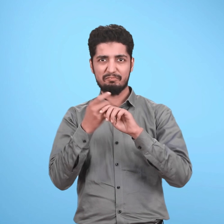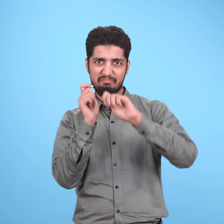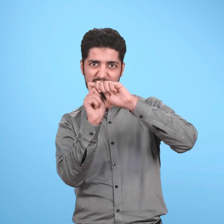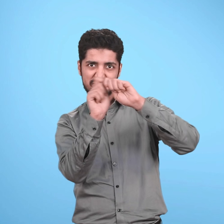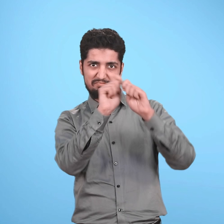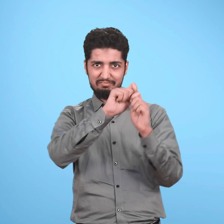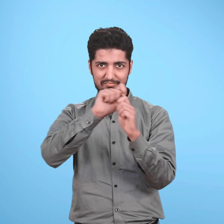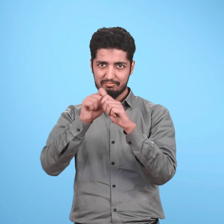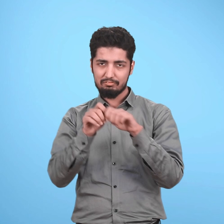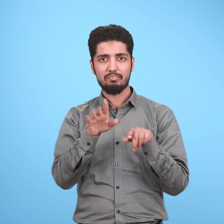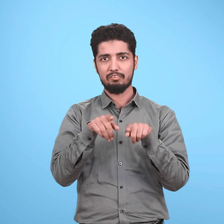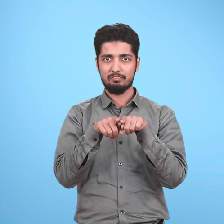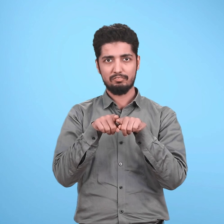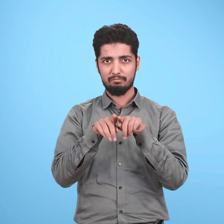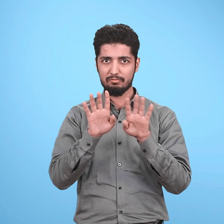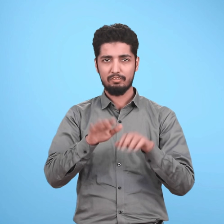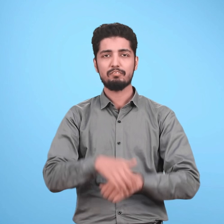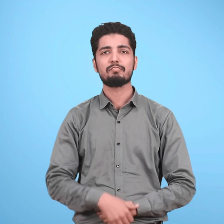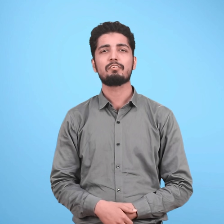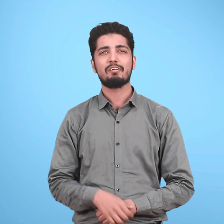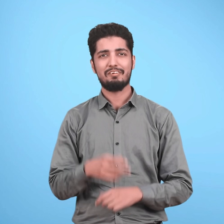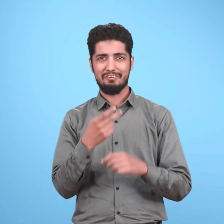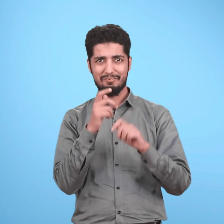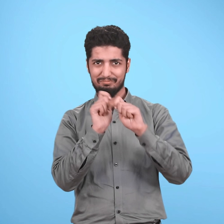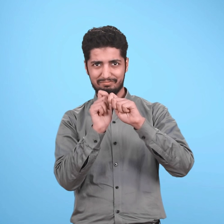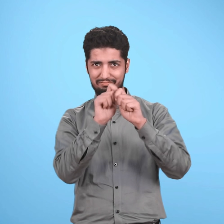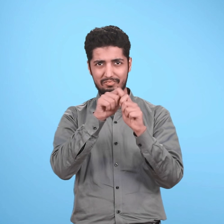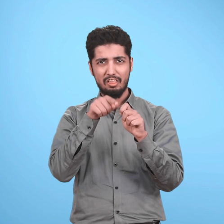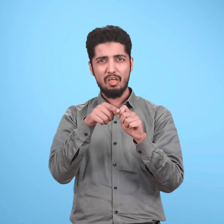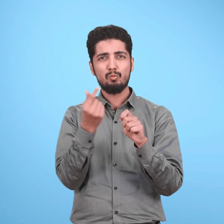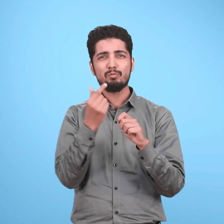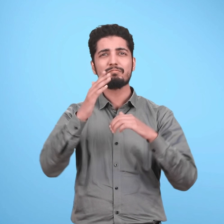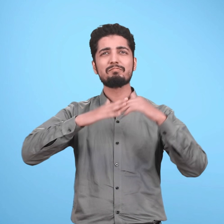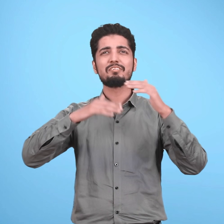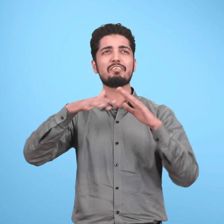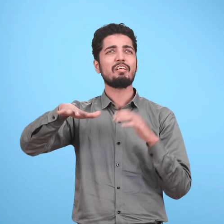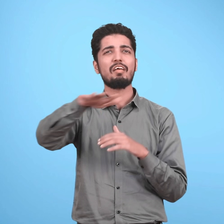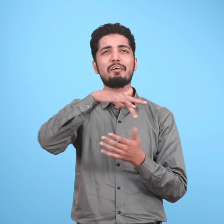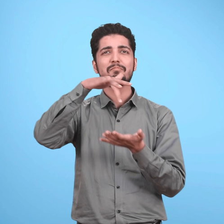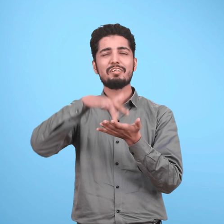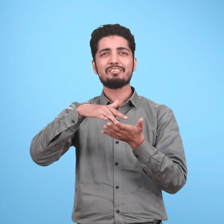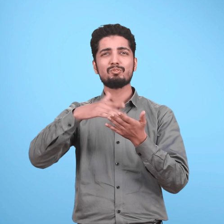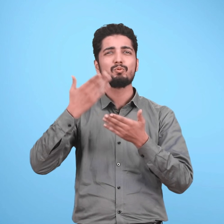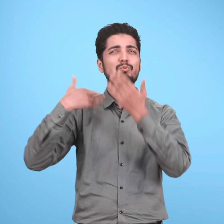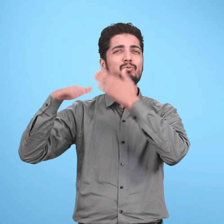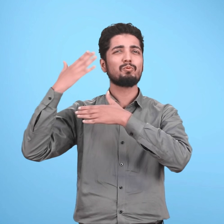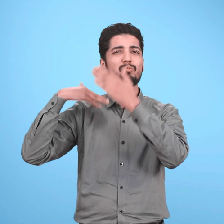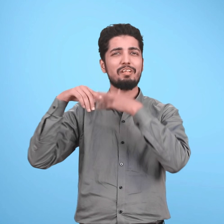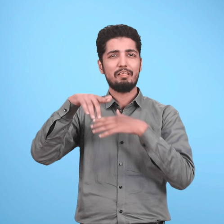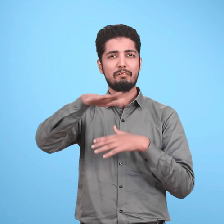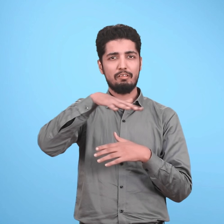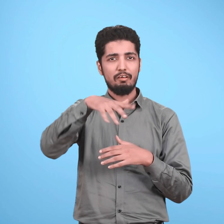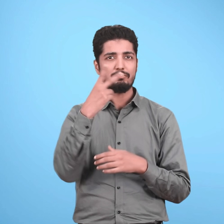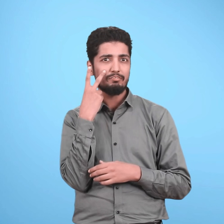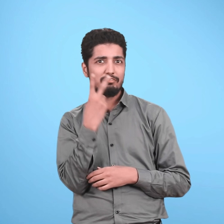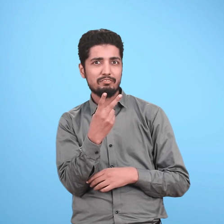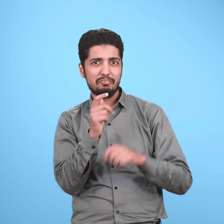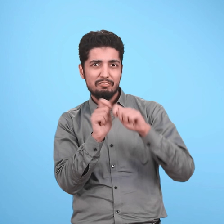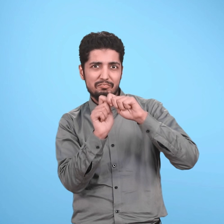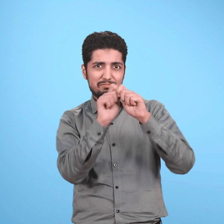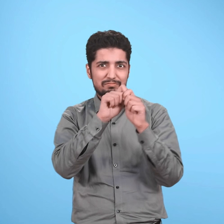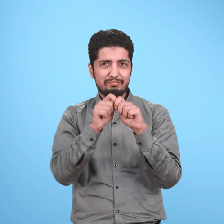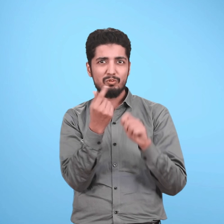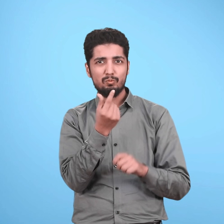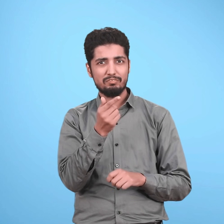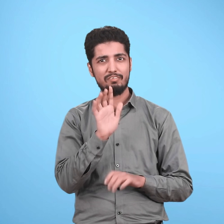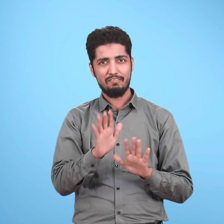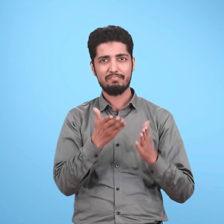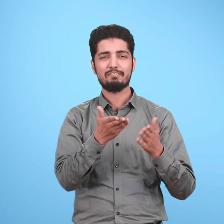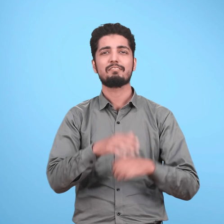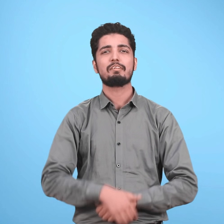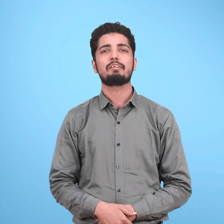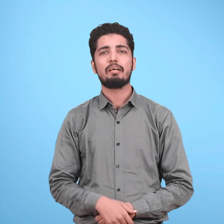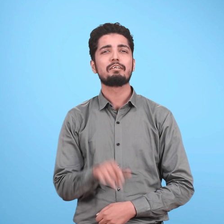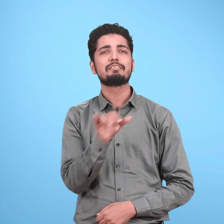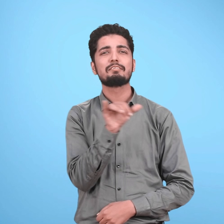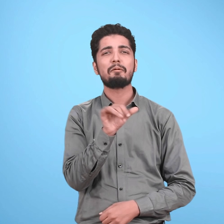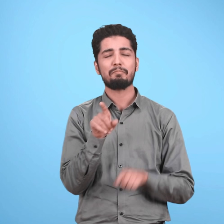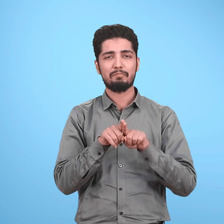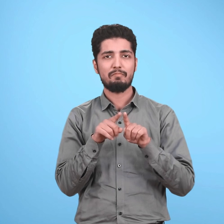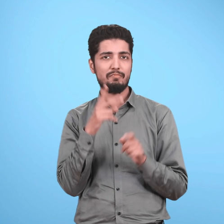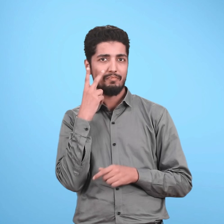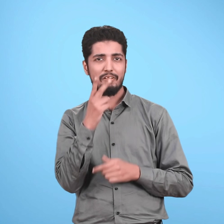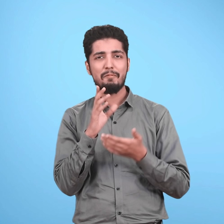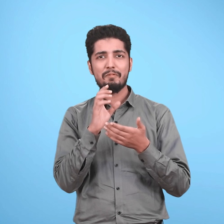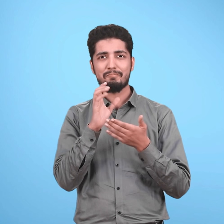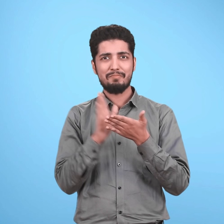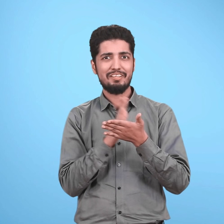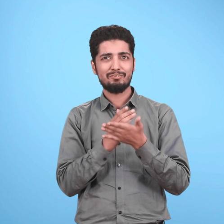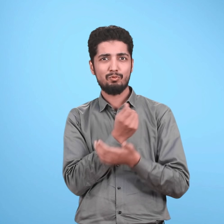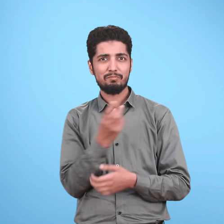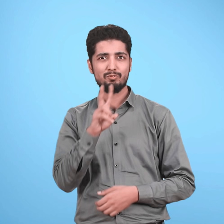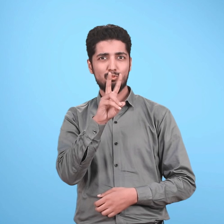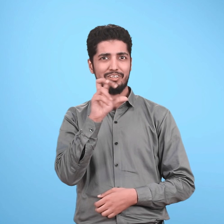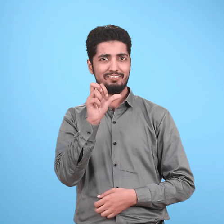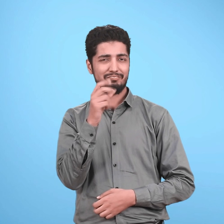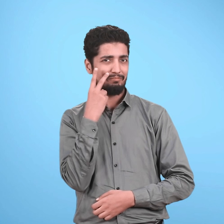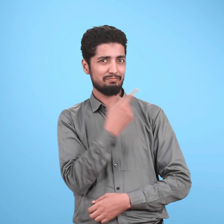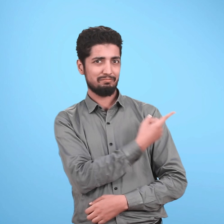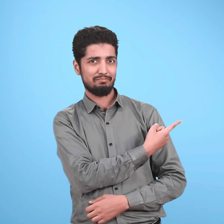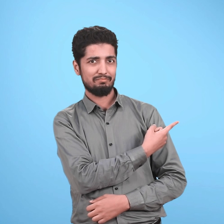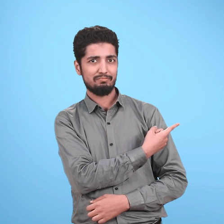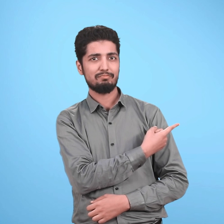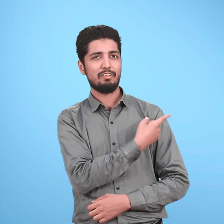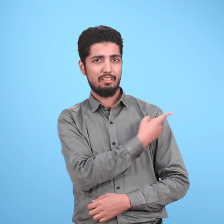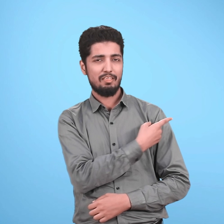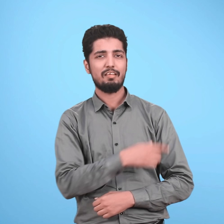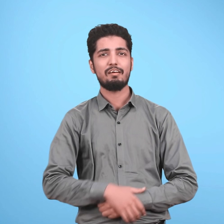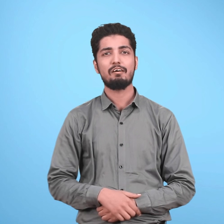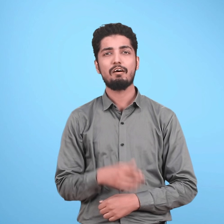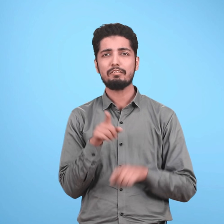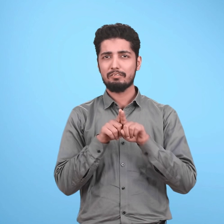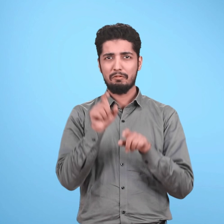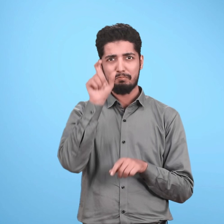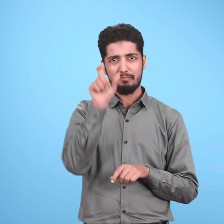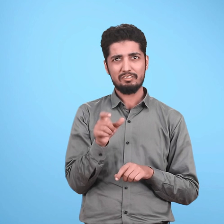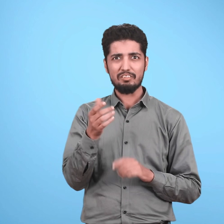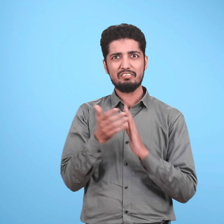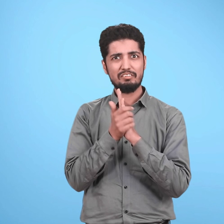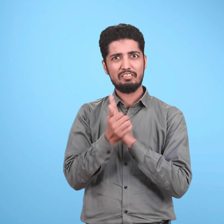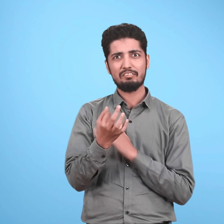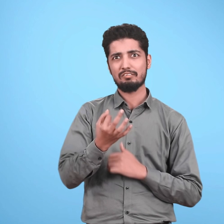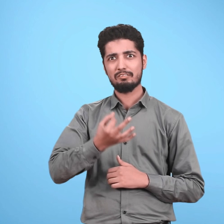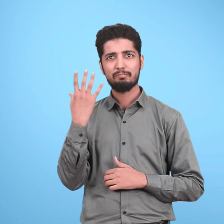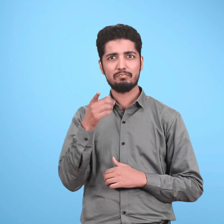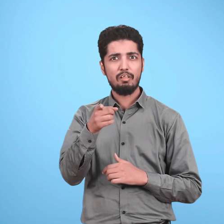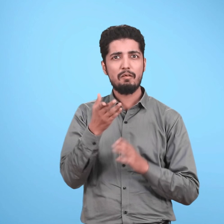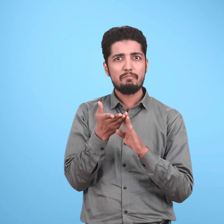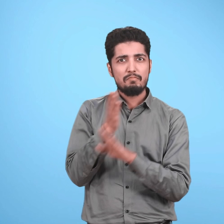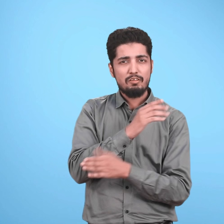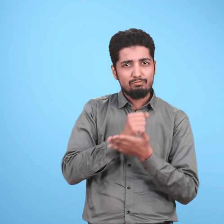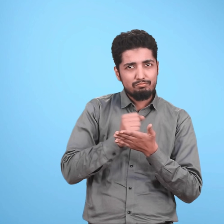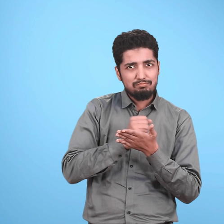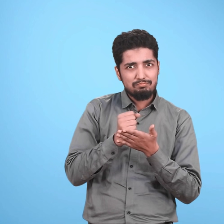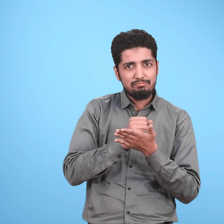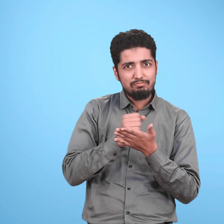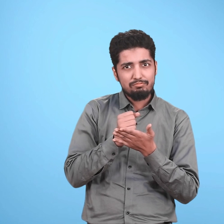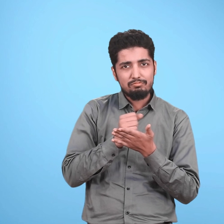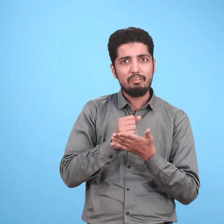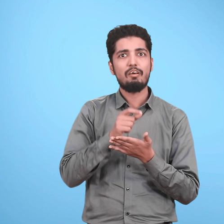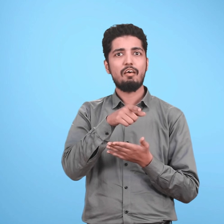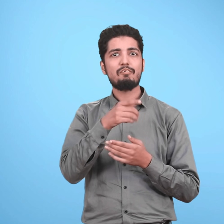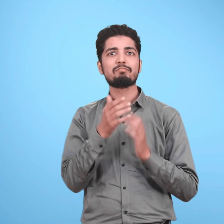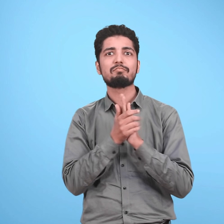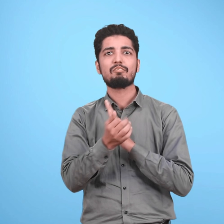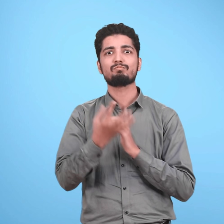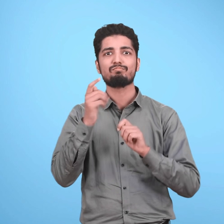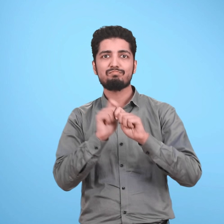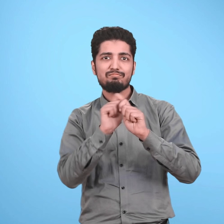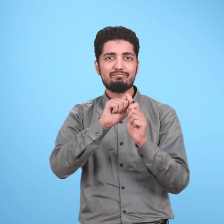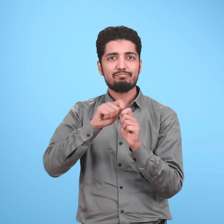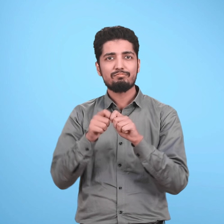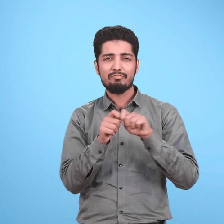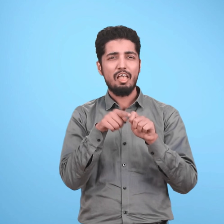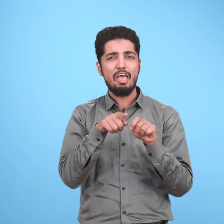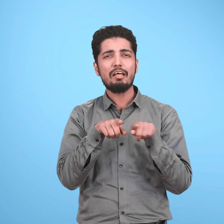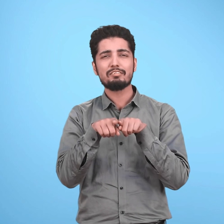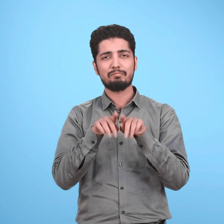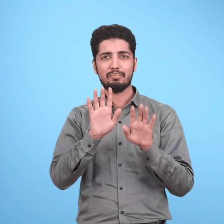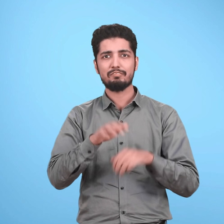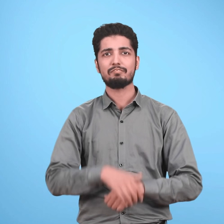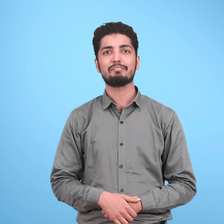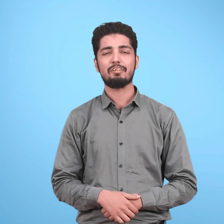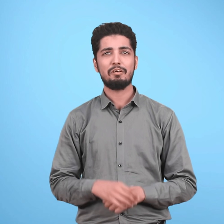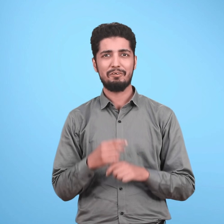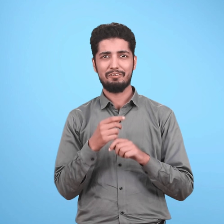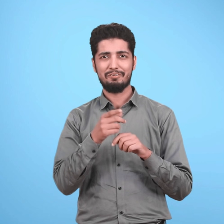like this carving on the page 29. A specialist is a person who is trained to do only one kind of work, For example,